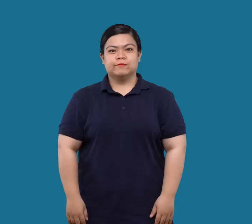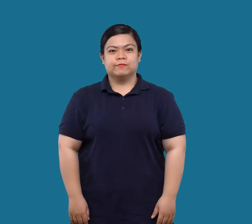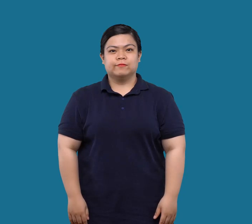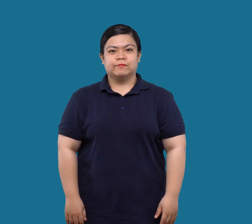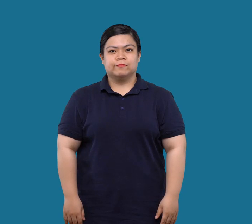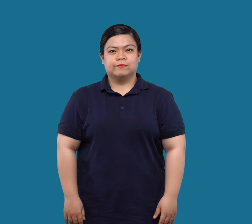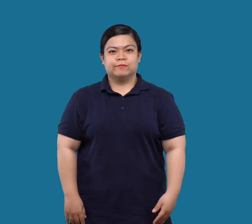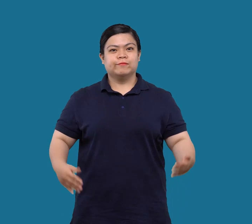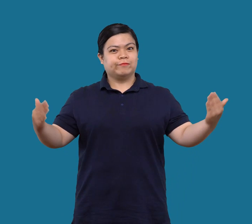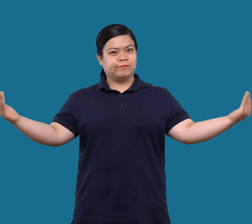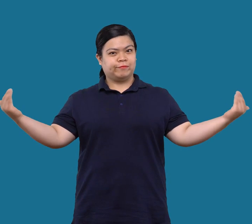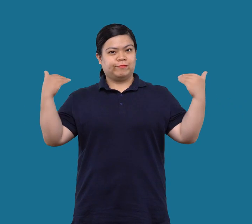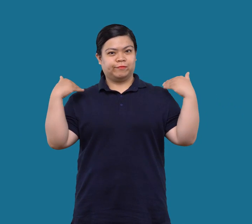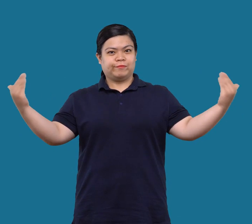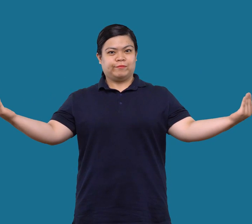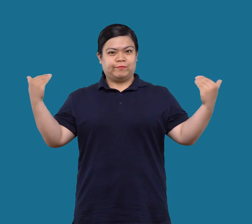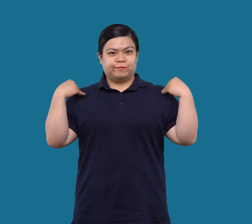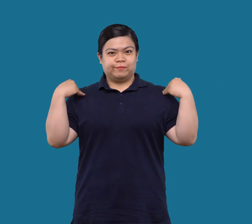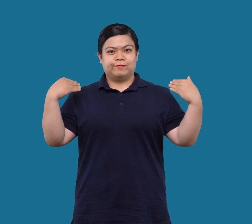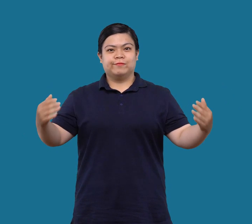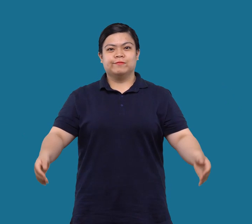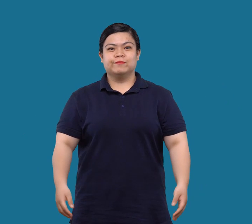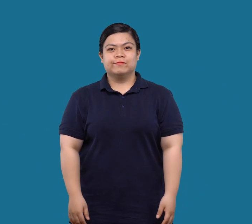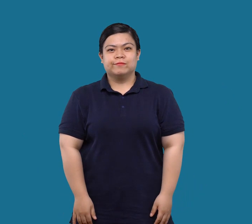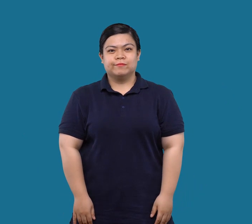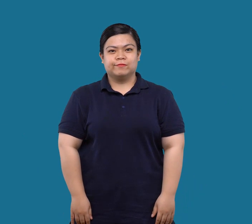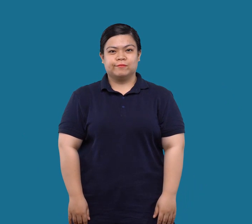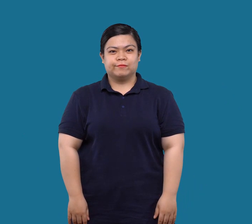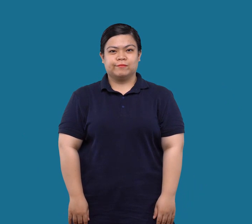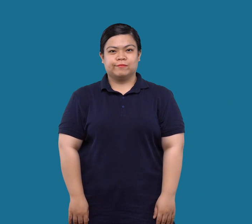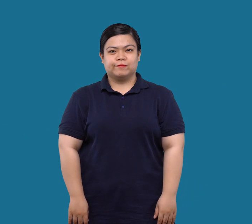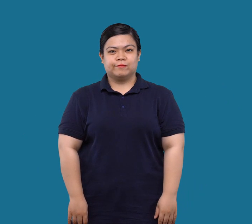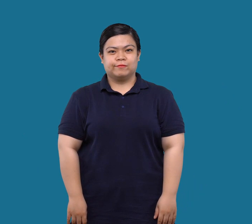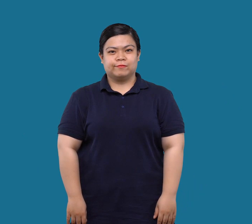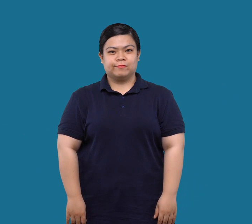tập thể dục